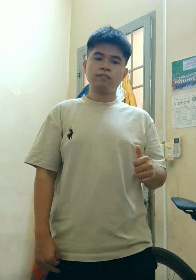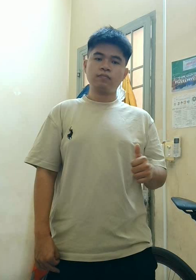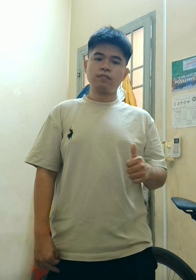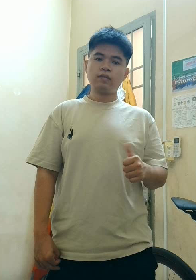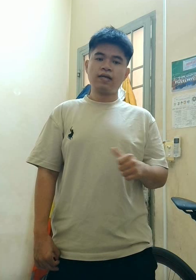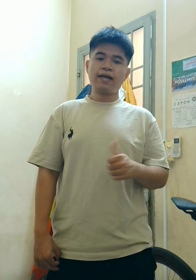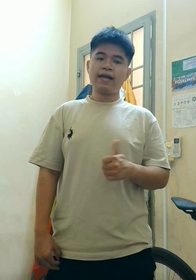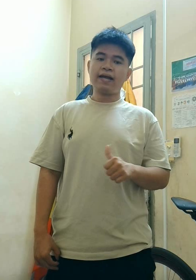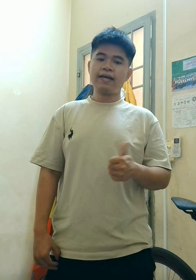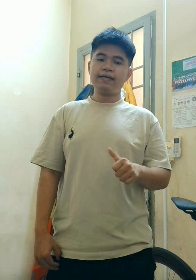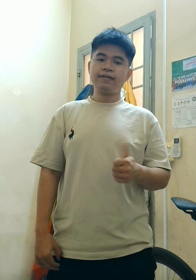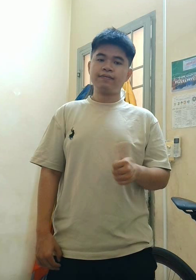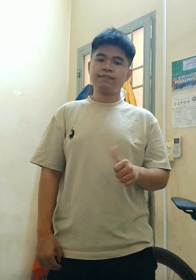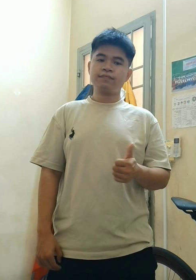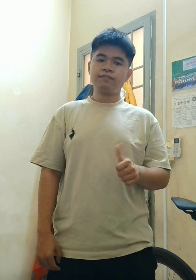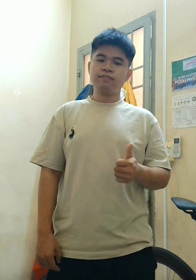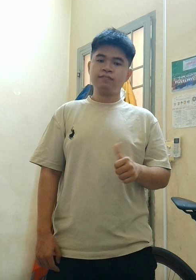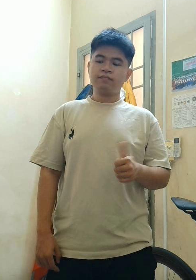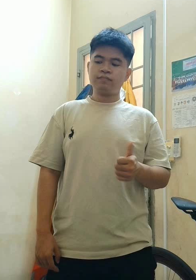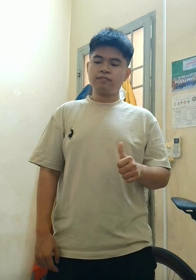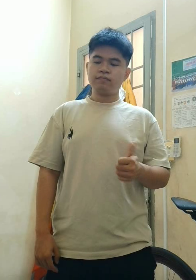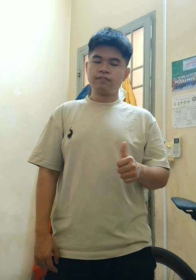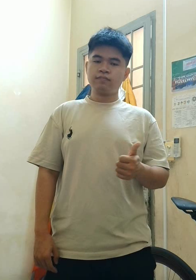ai